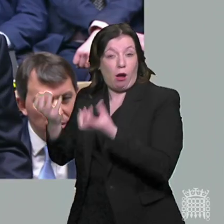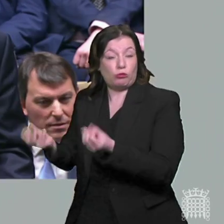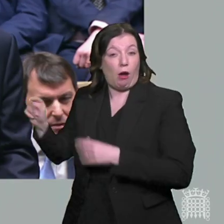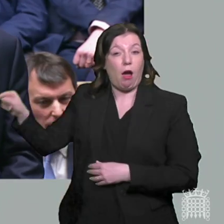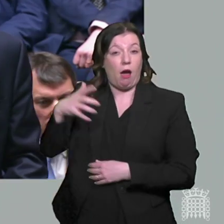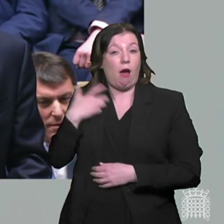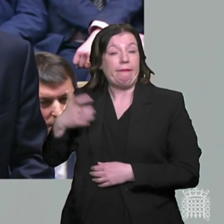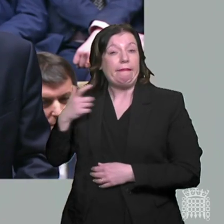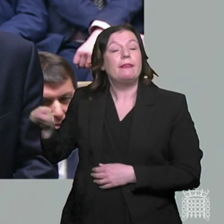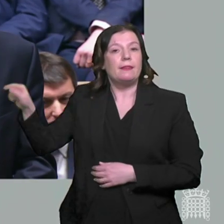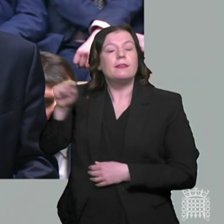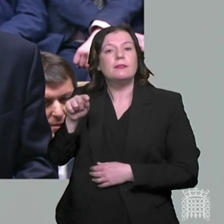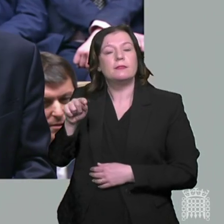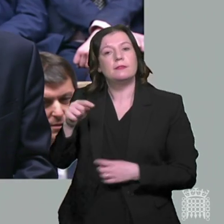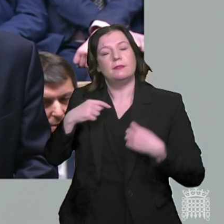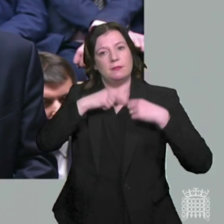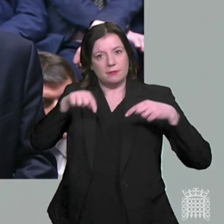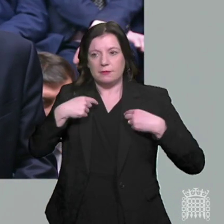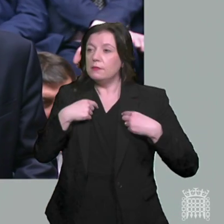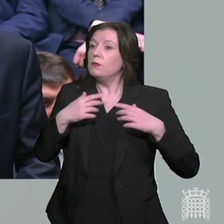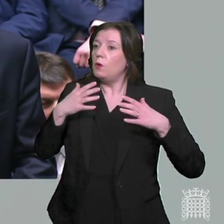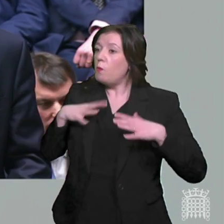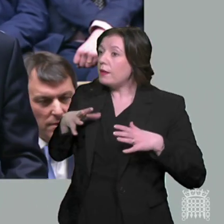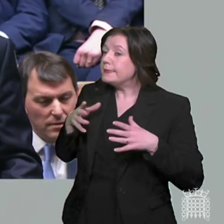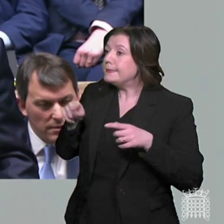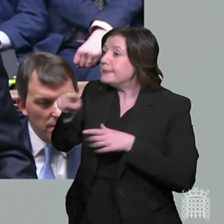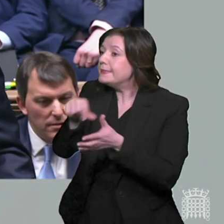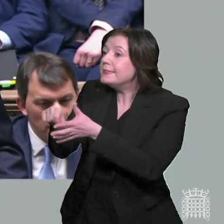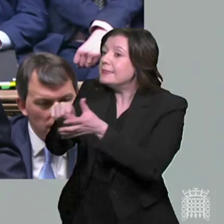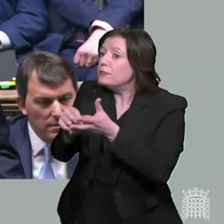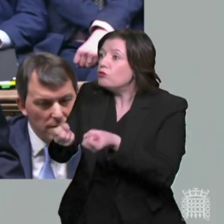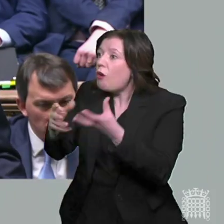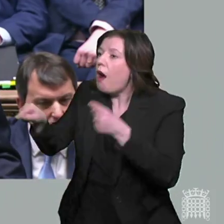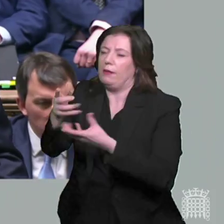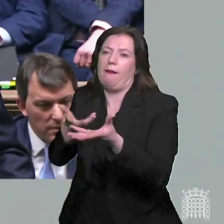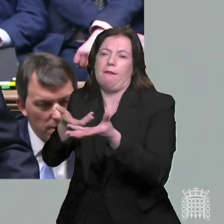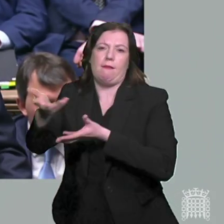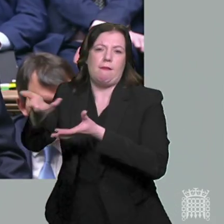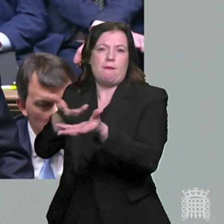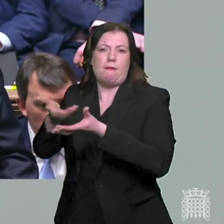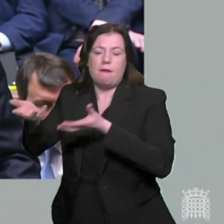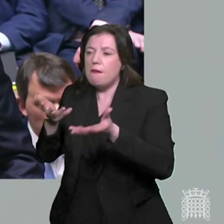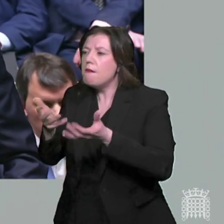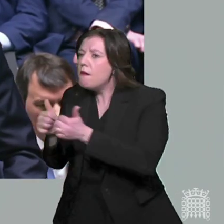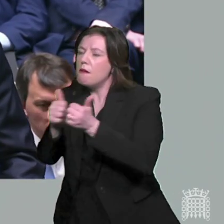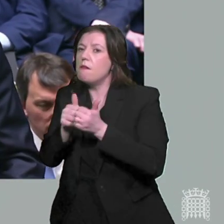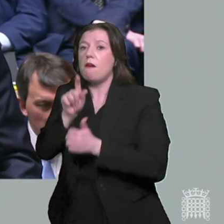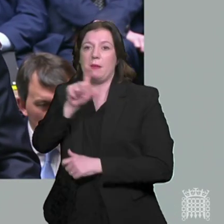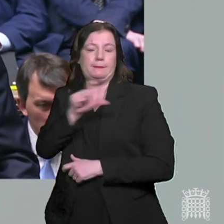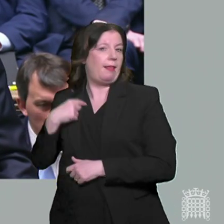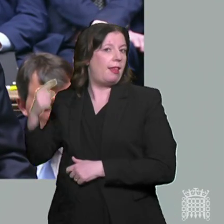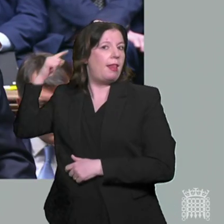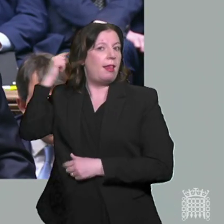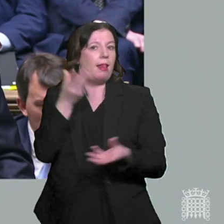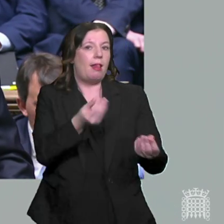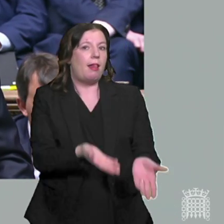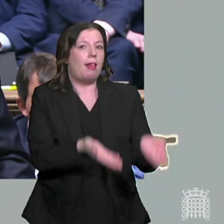We will continue to work hard to settle those disputes, but only in a way that does not fuel inflation.